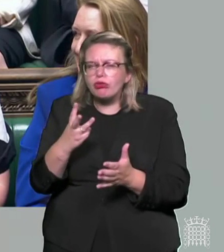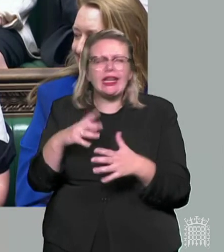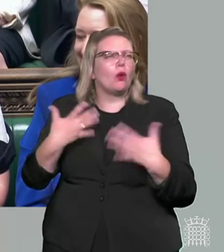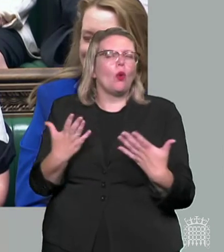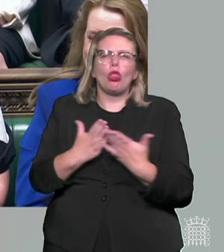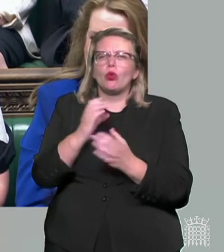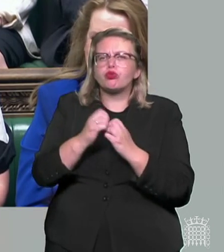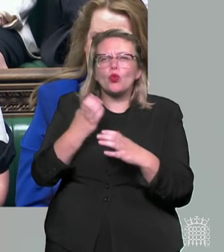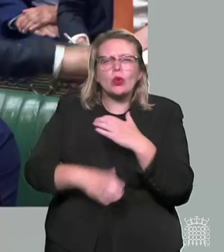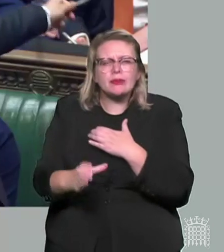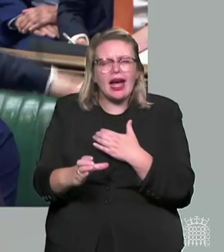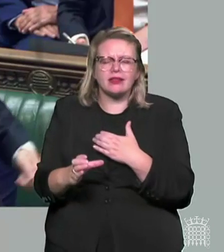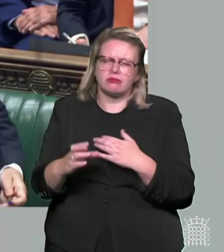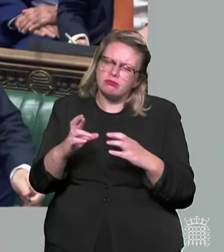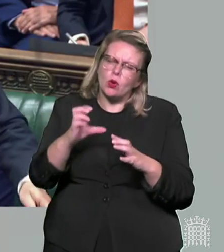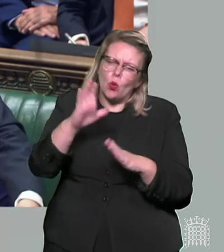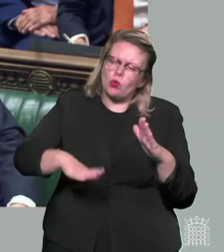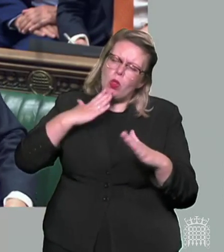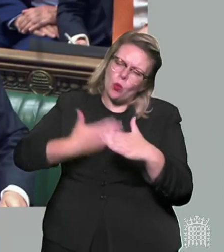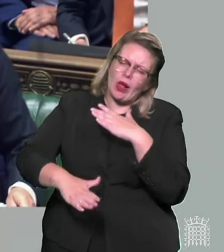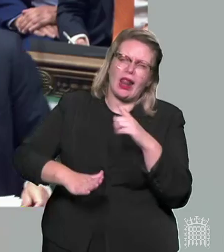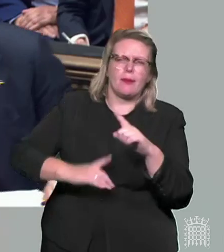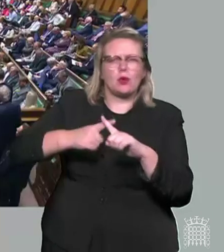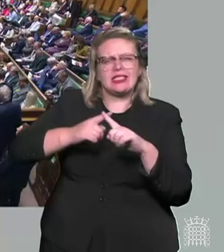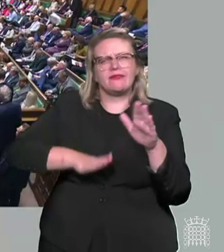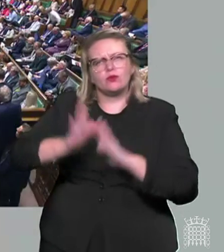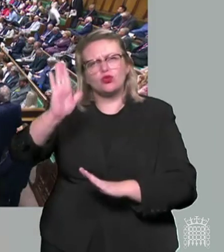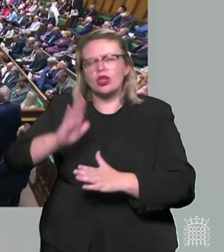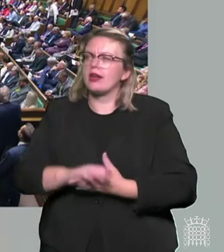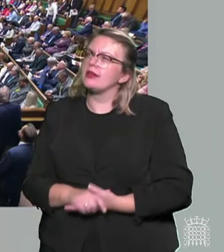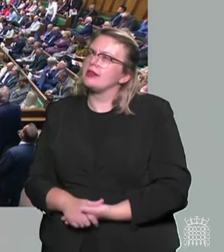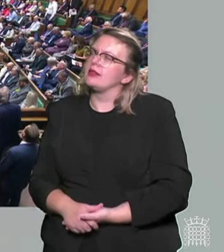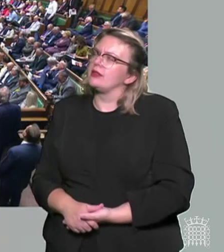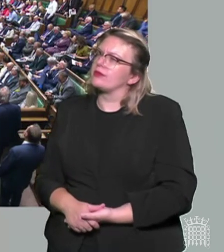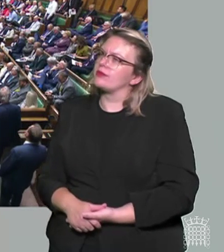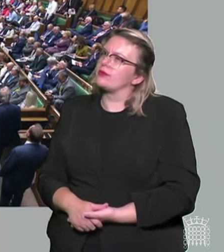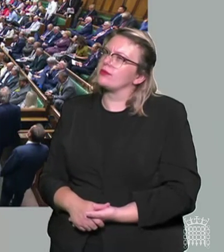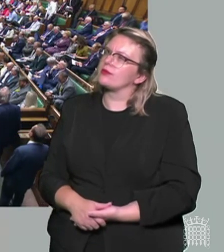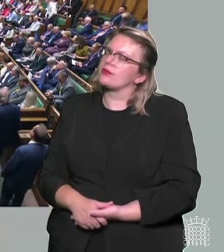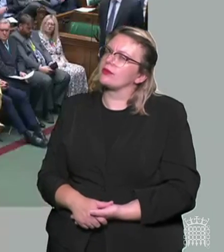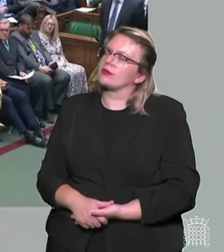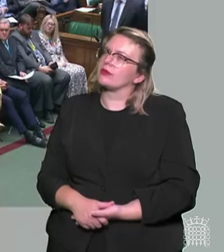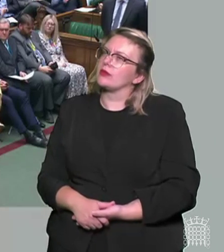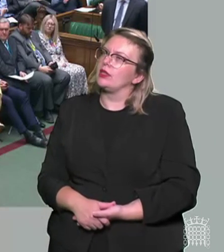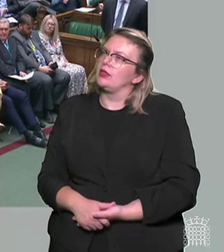Cornwall has a bright future with her as a representative.